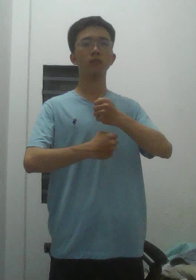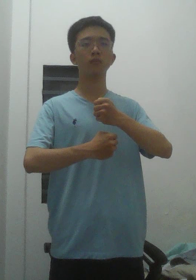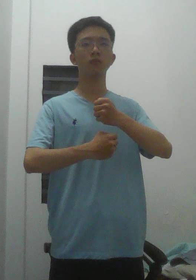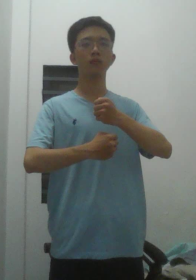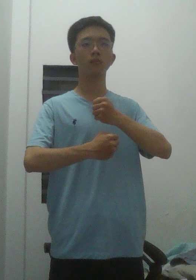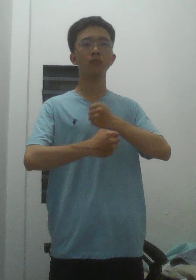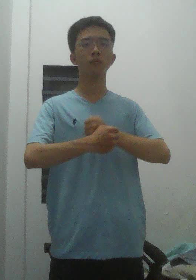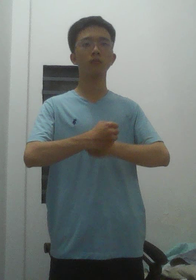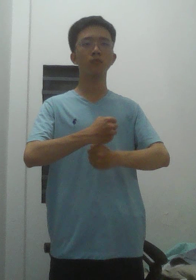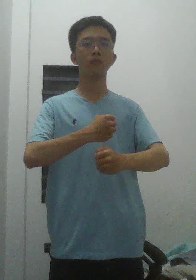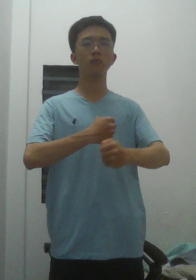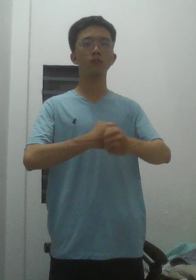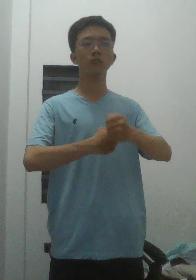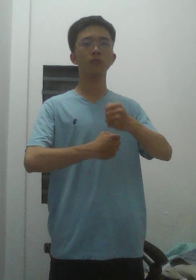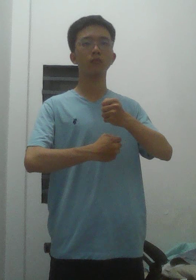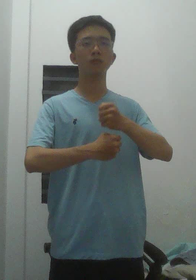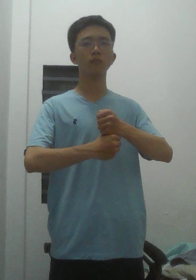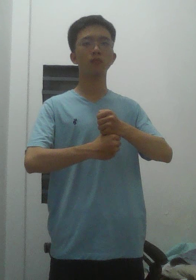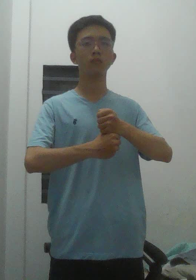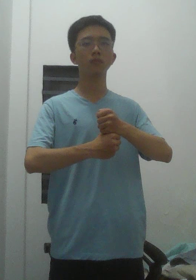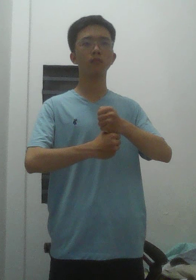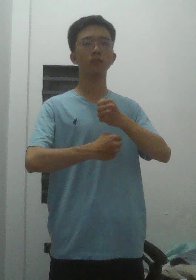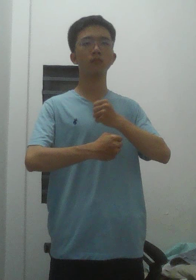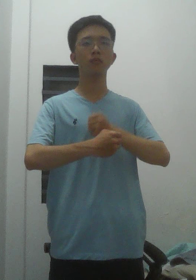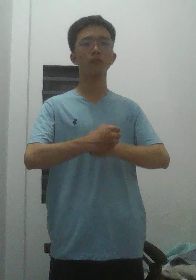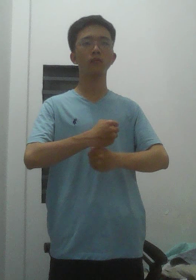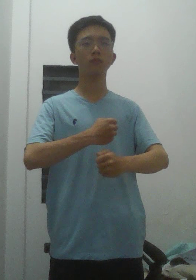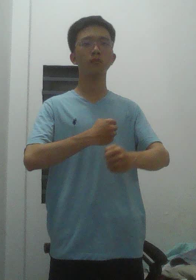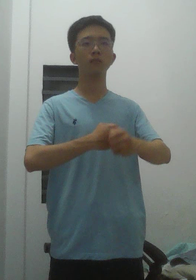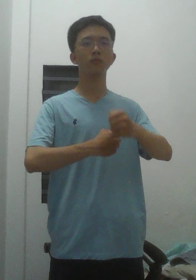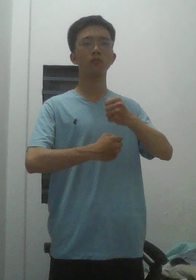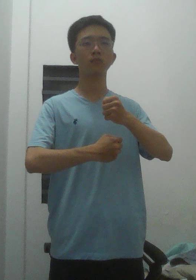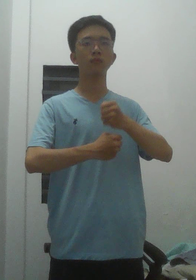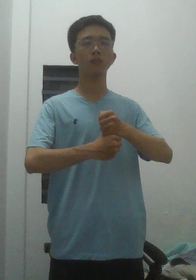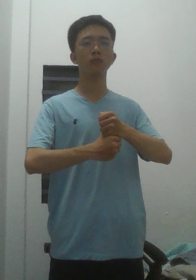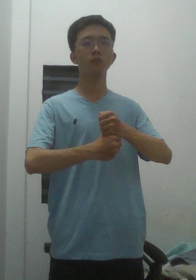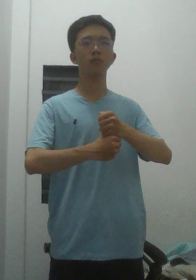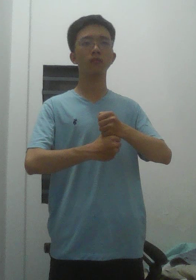quanh nam